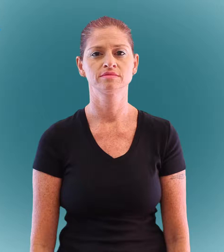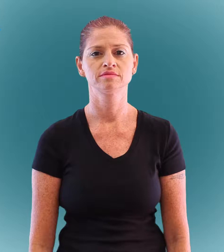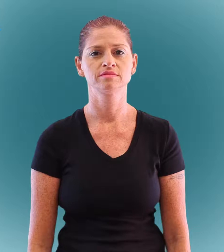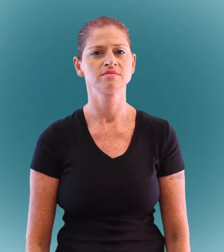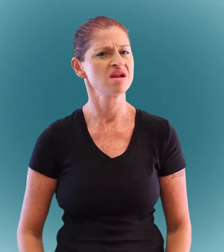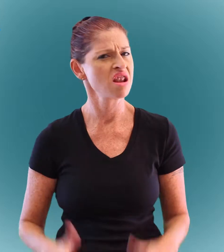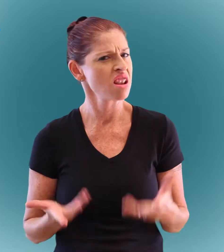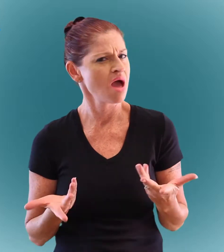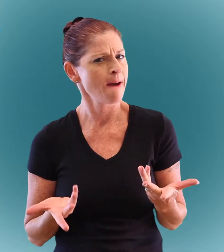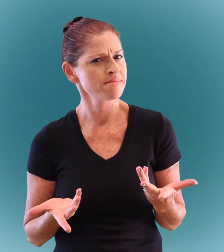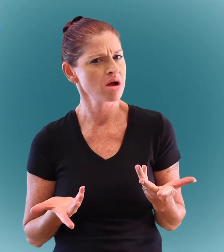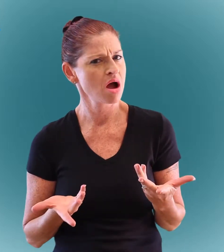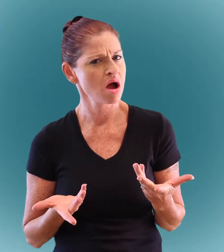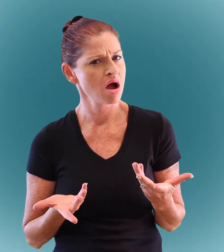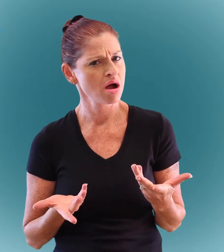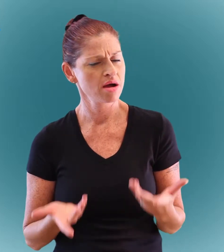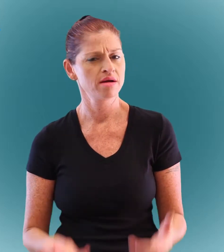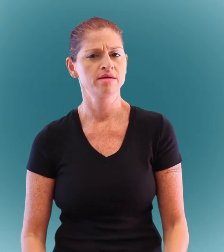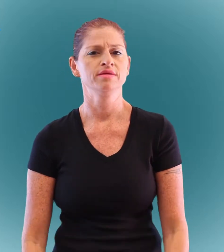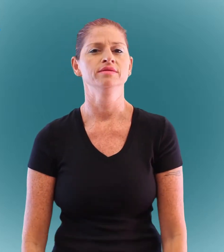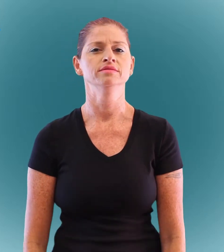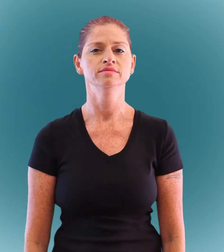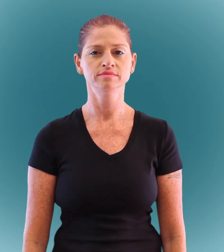למה